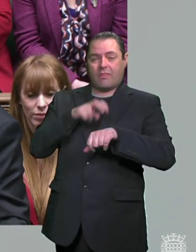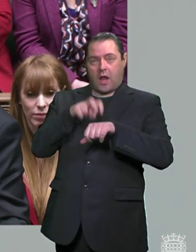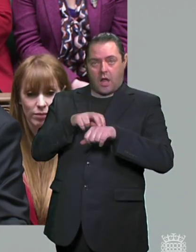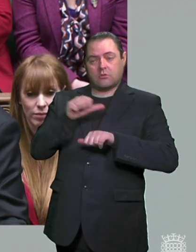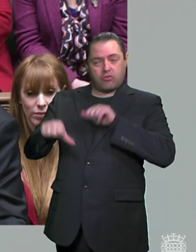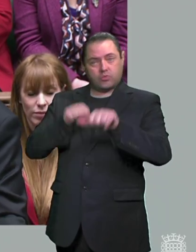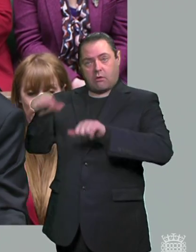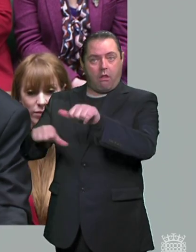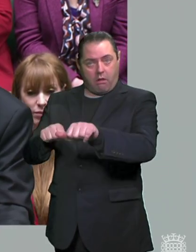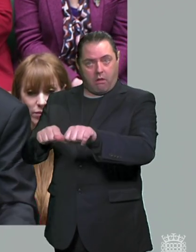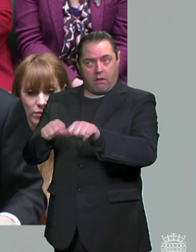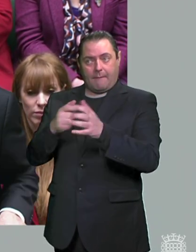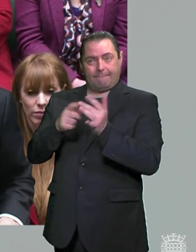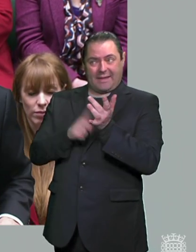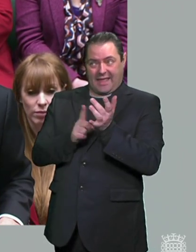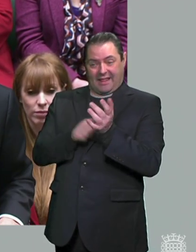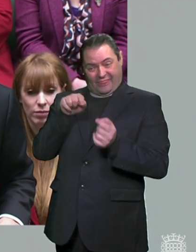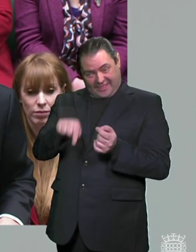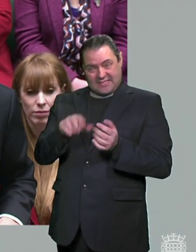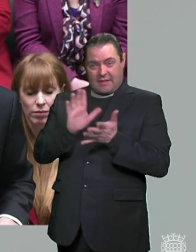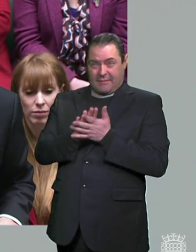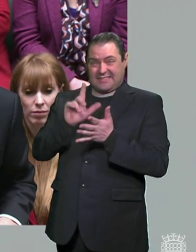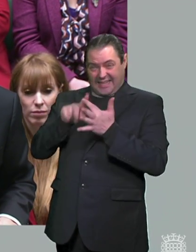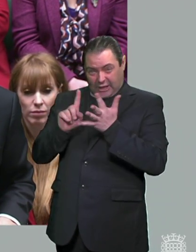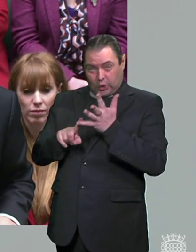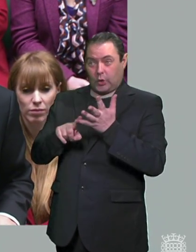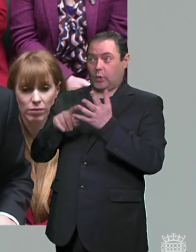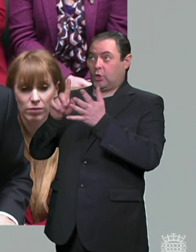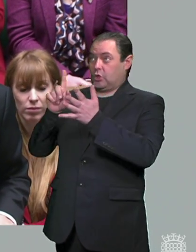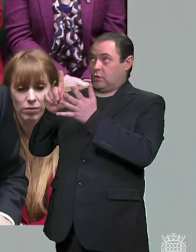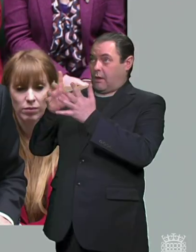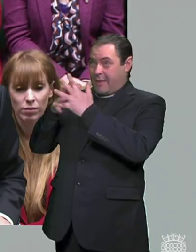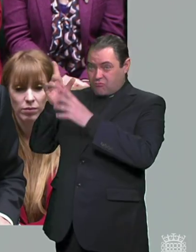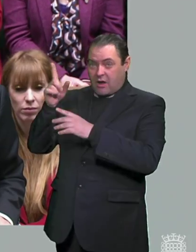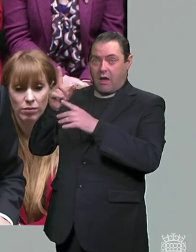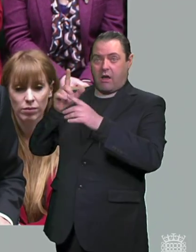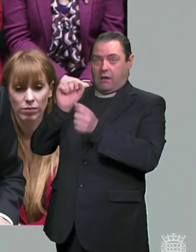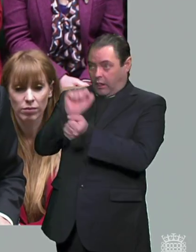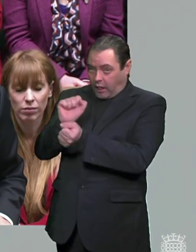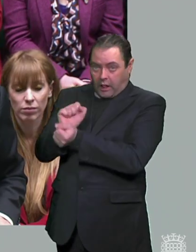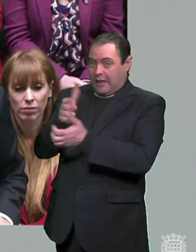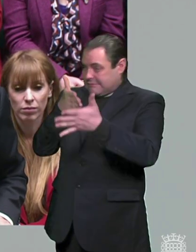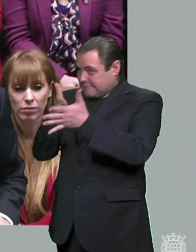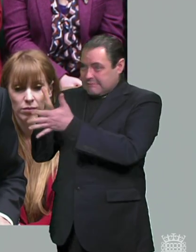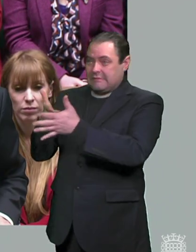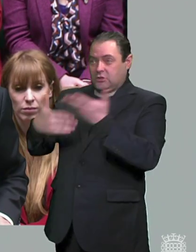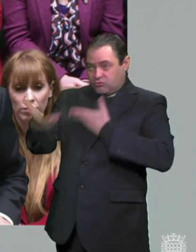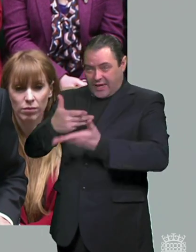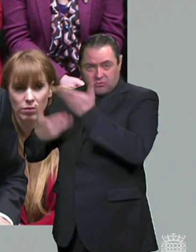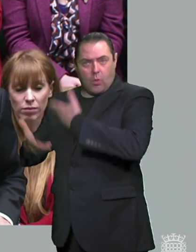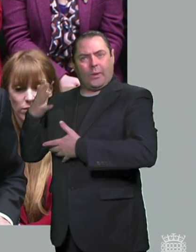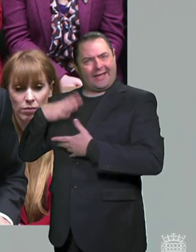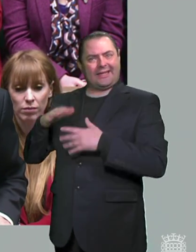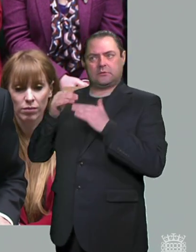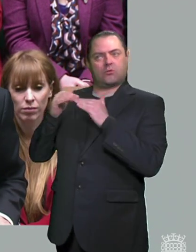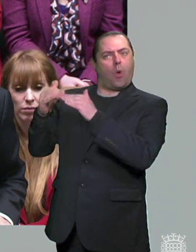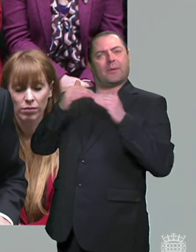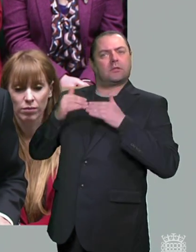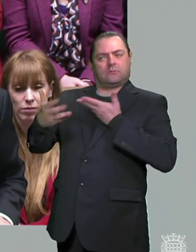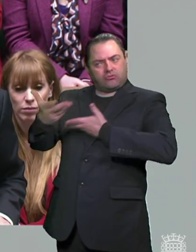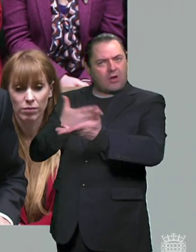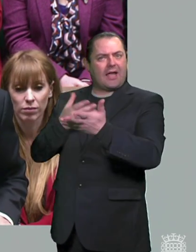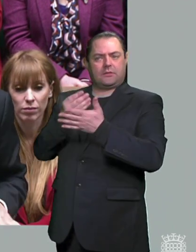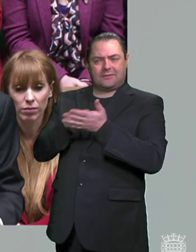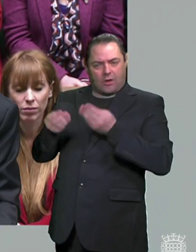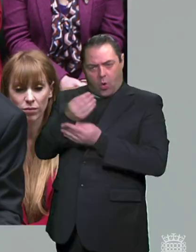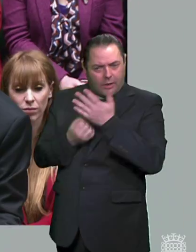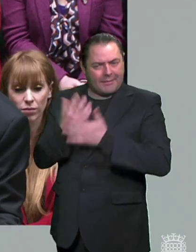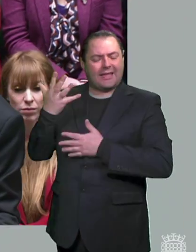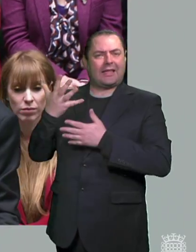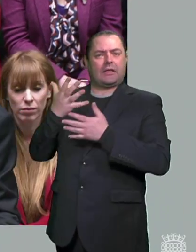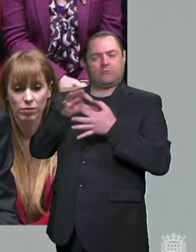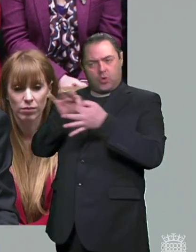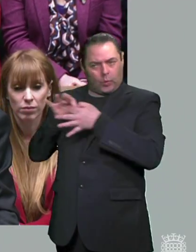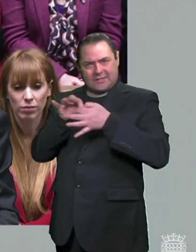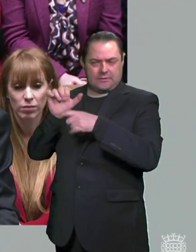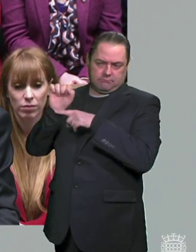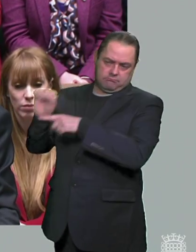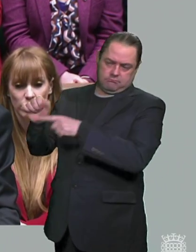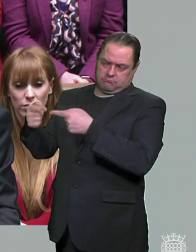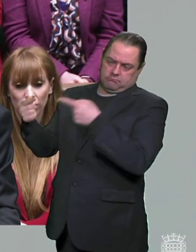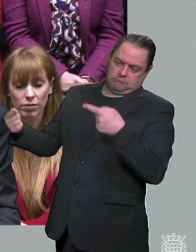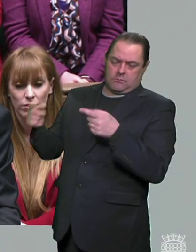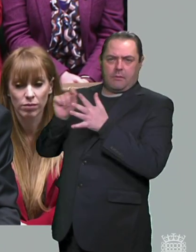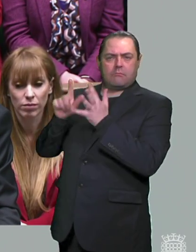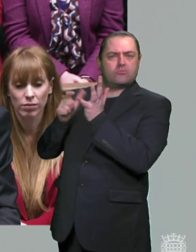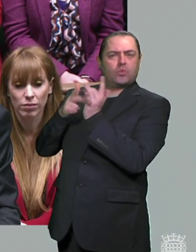If implemented, it would tie us up in battles with the EU, the United States and others, at precisely the time we should be building common ground to boost our economy and show unity against Putin.